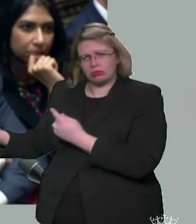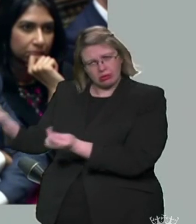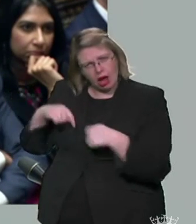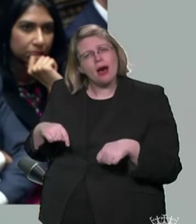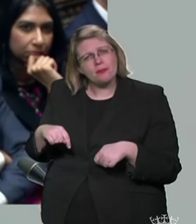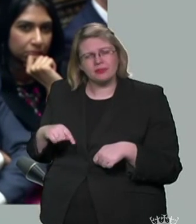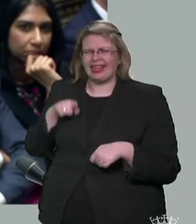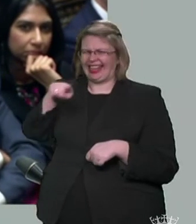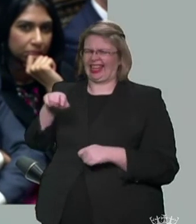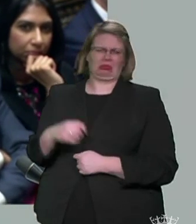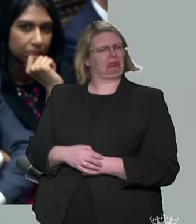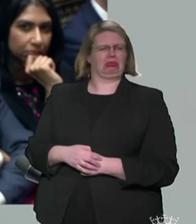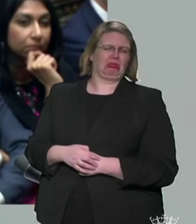indicated dissent.